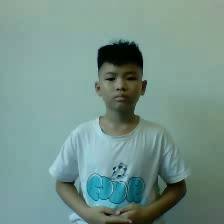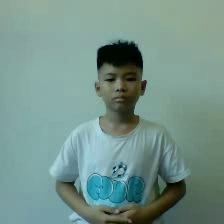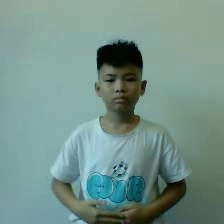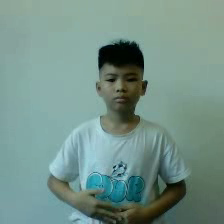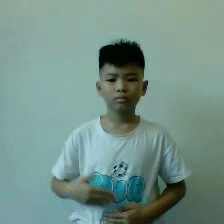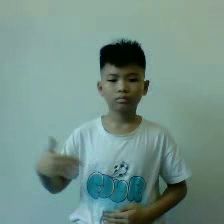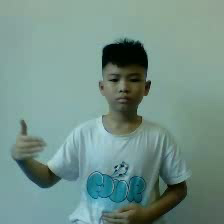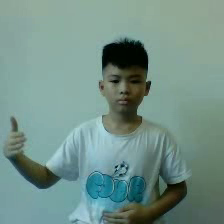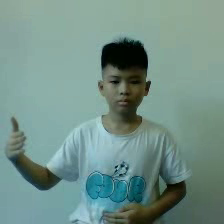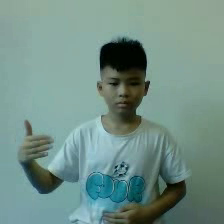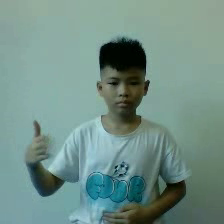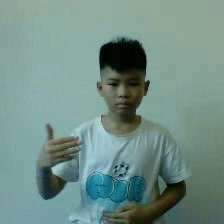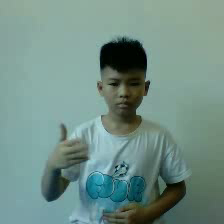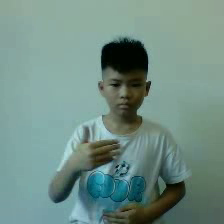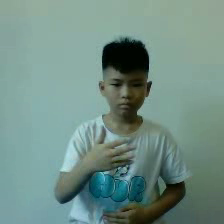Cá